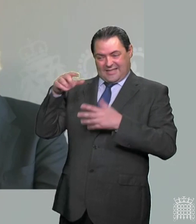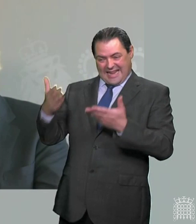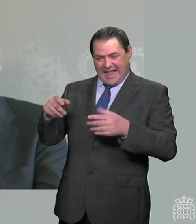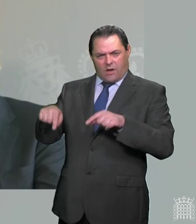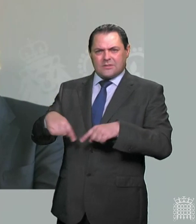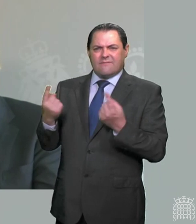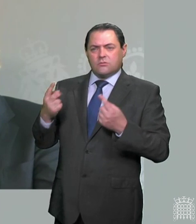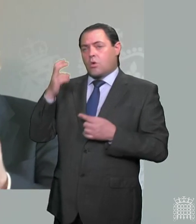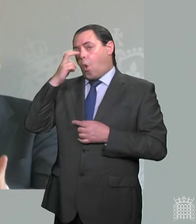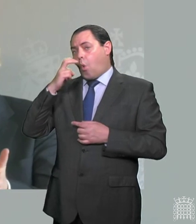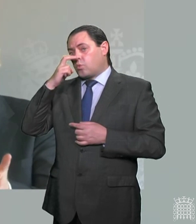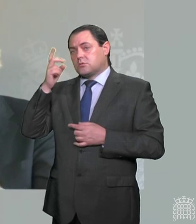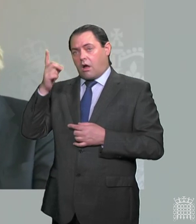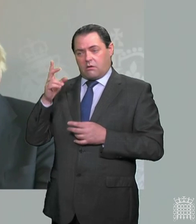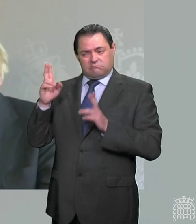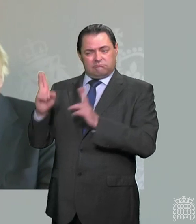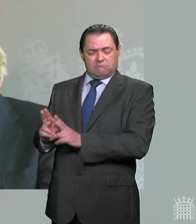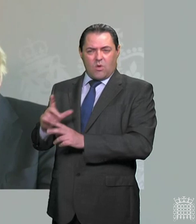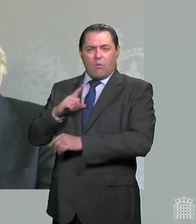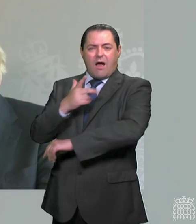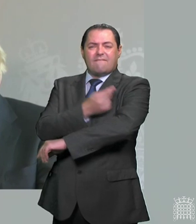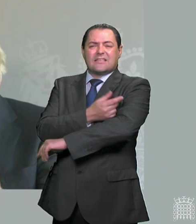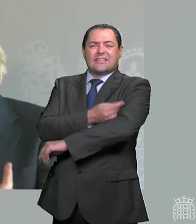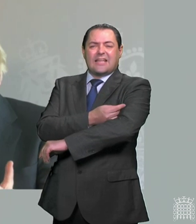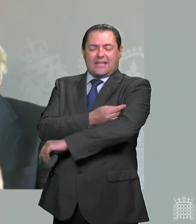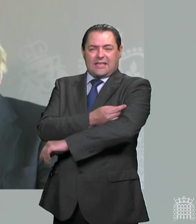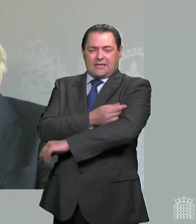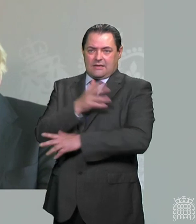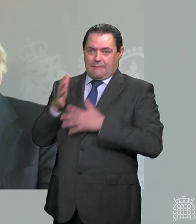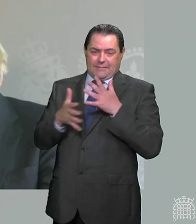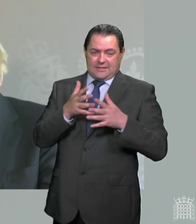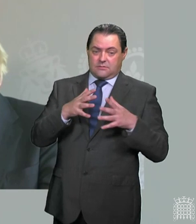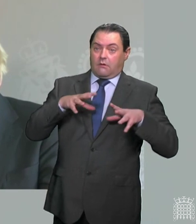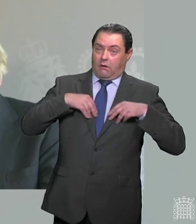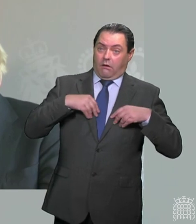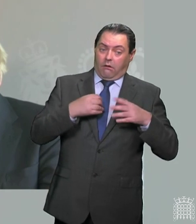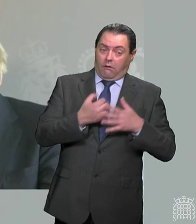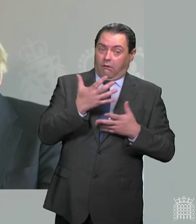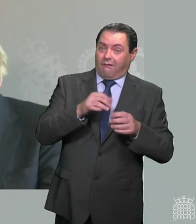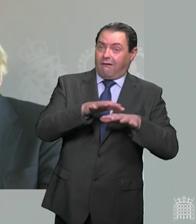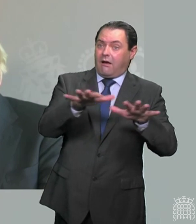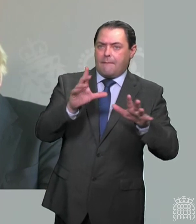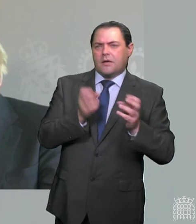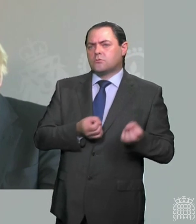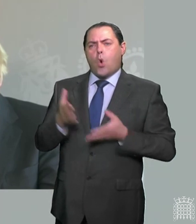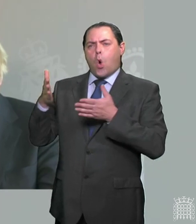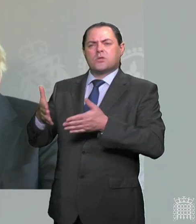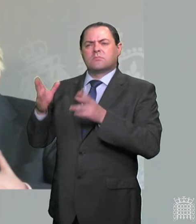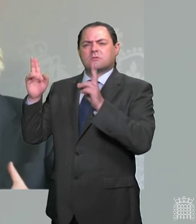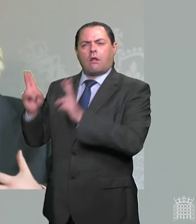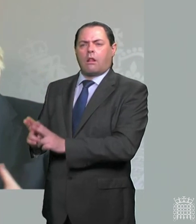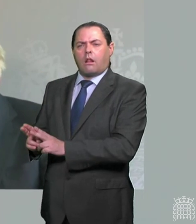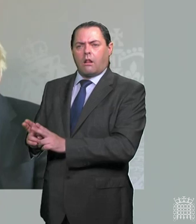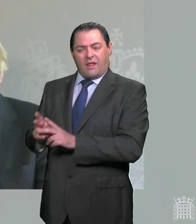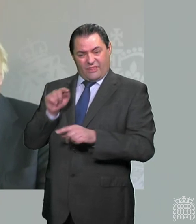Thanks to the vaccine roll-out, we have radically changed the way the disease affects our society.